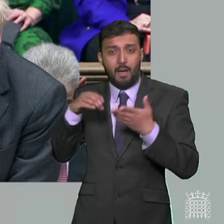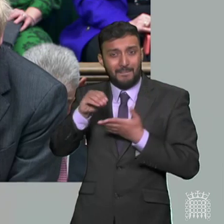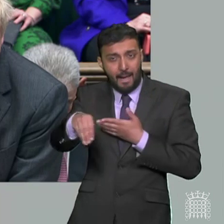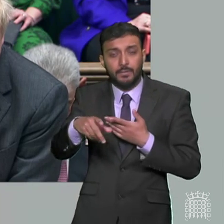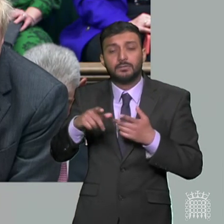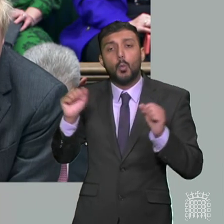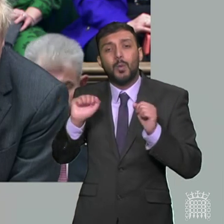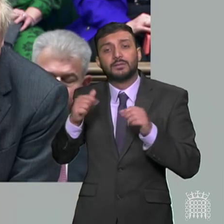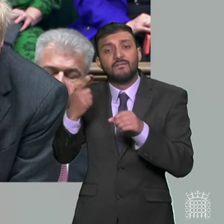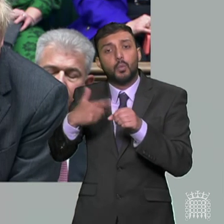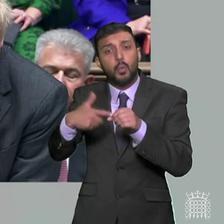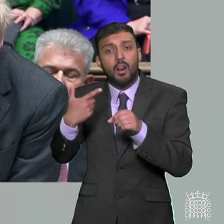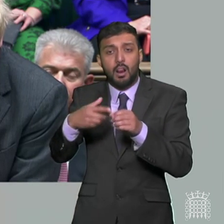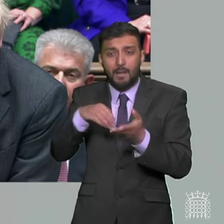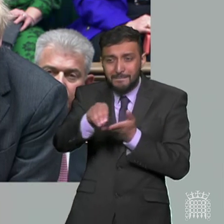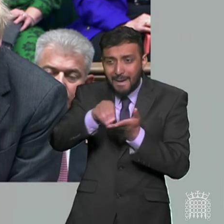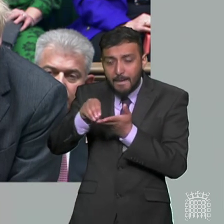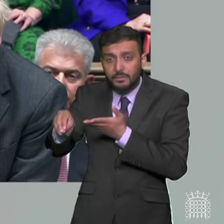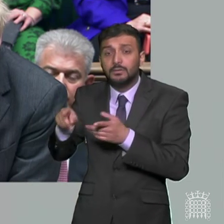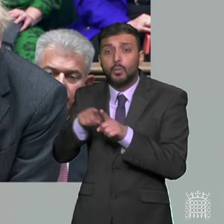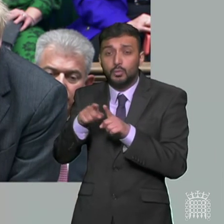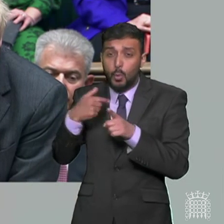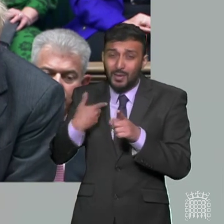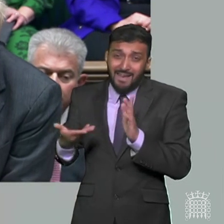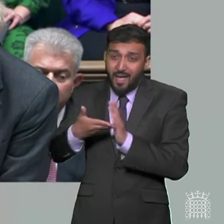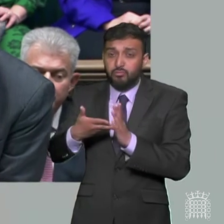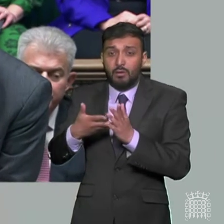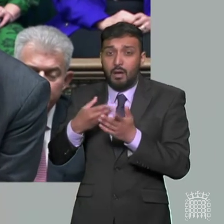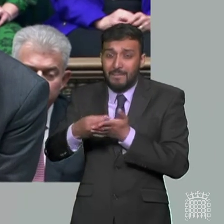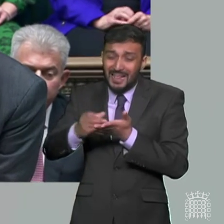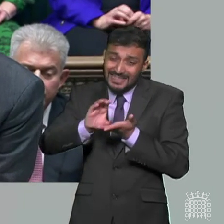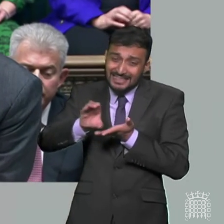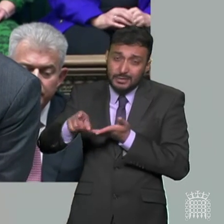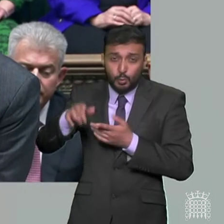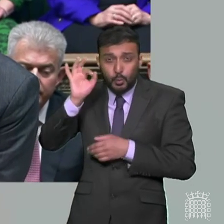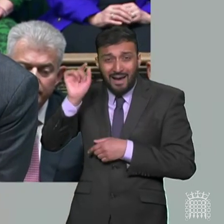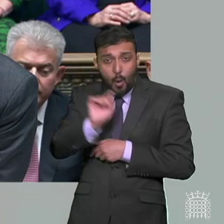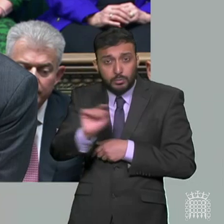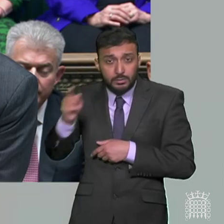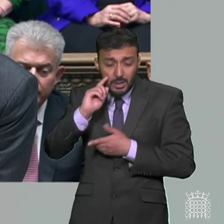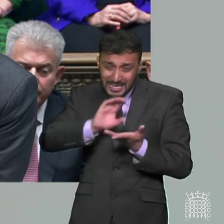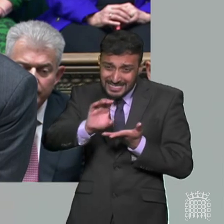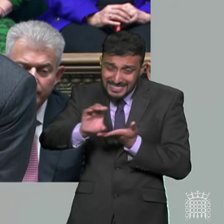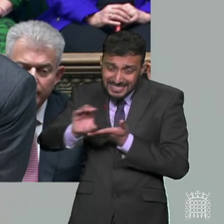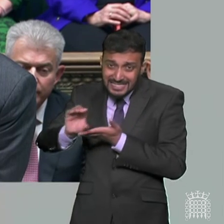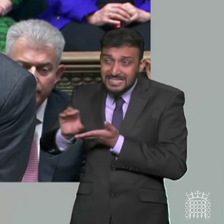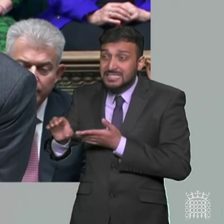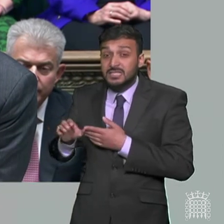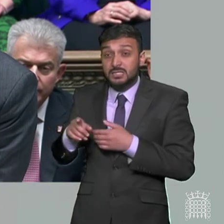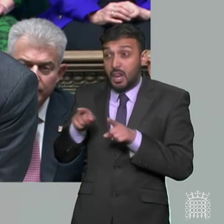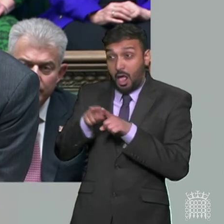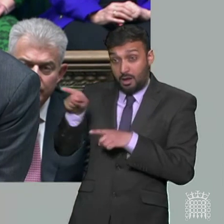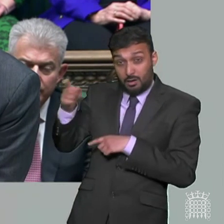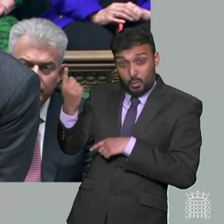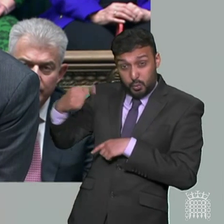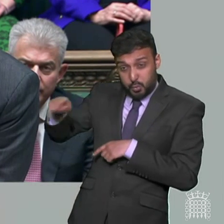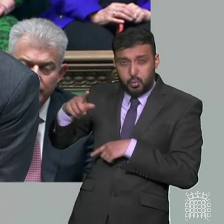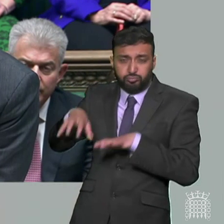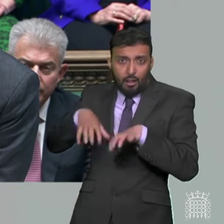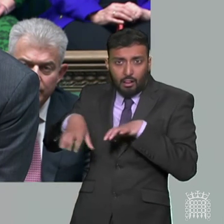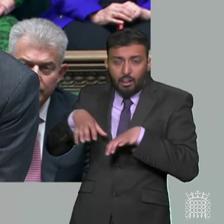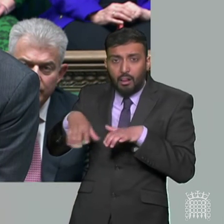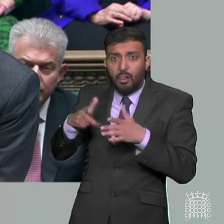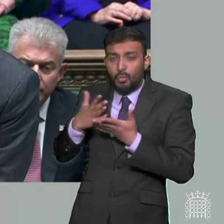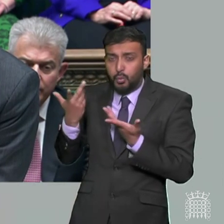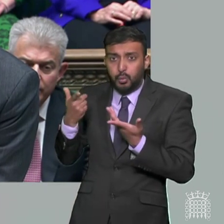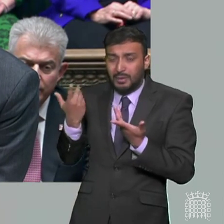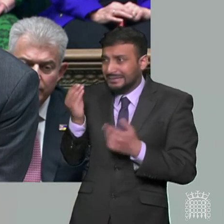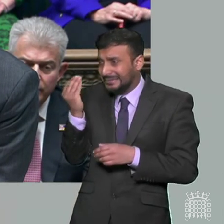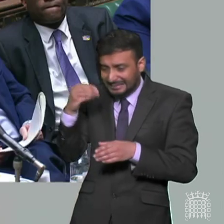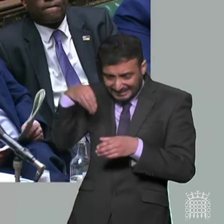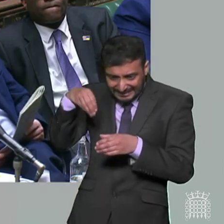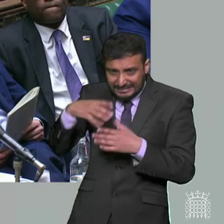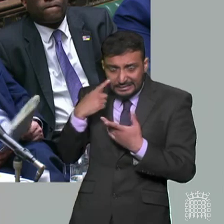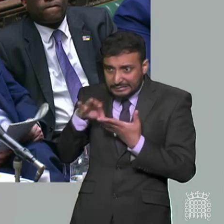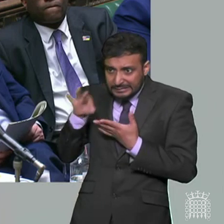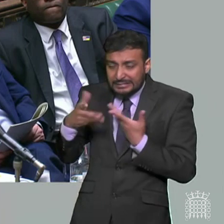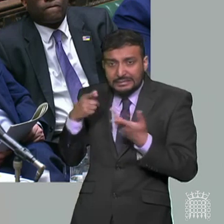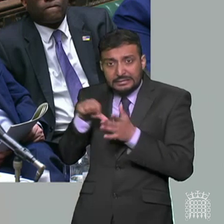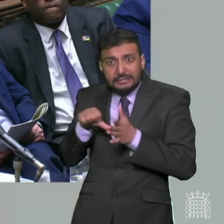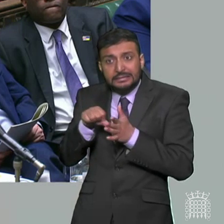By giving £0.5 billion more to councils, we are making sure that we look after the types of people to whom the right honourable Gentleman refers, who are finding it particularly tough.